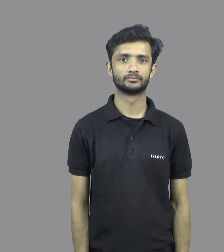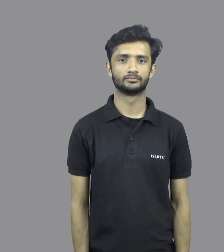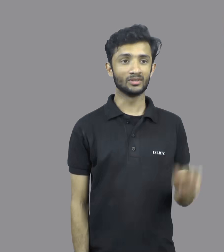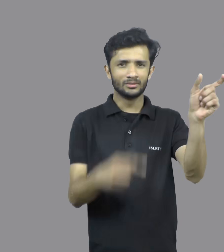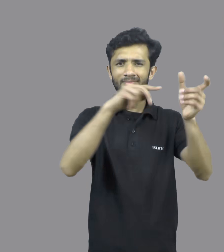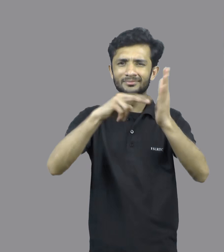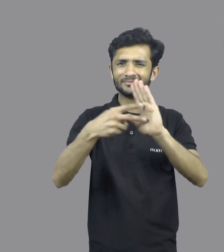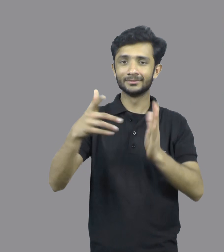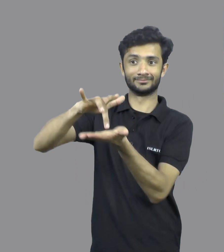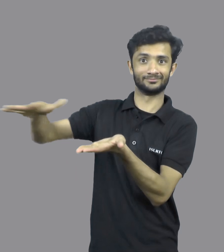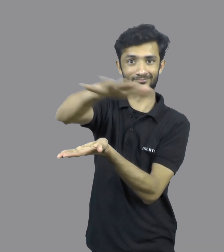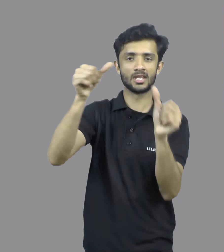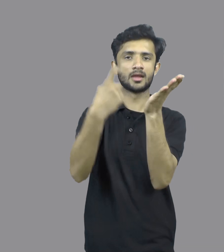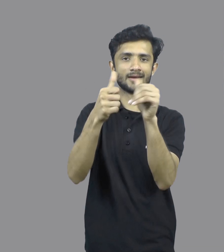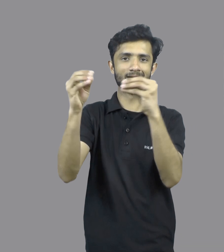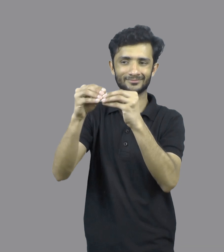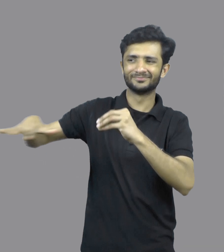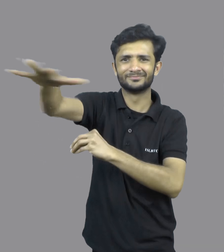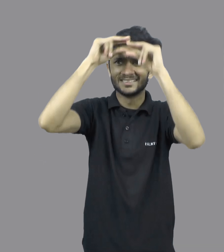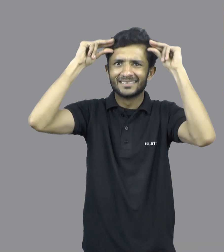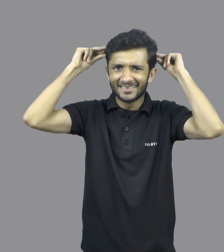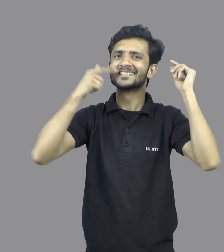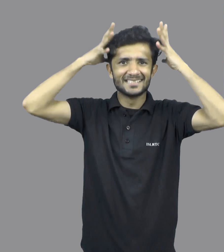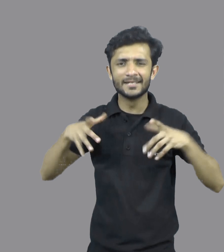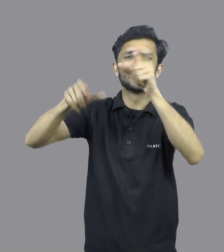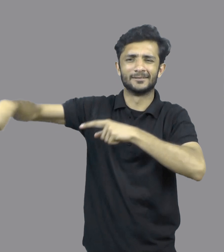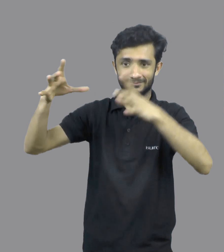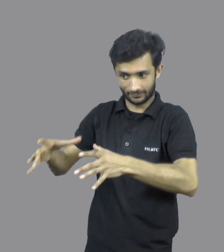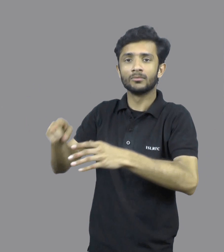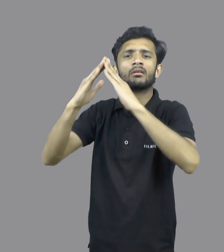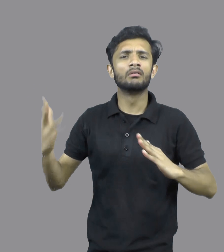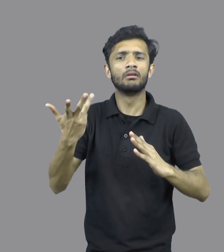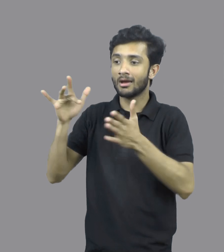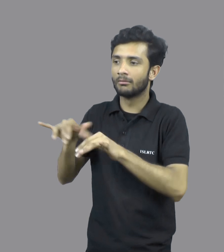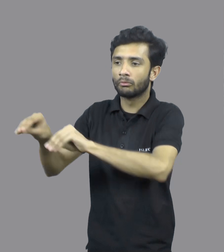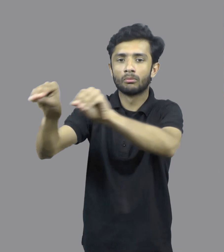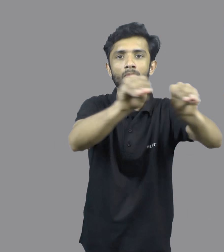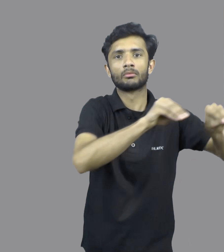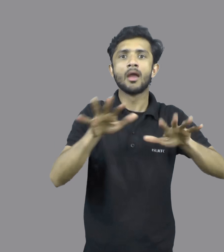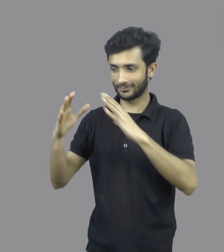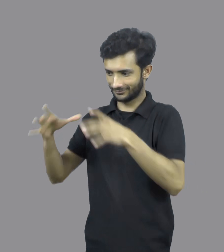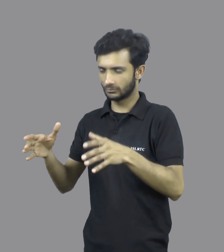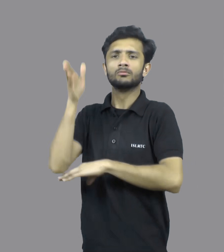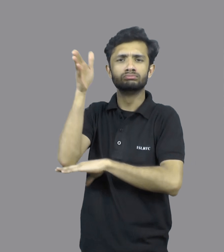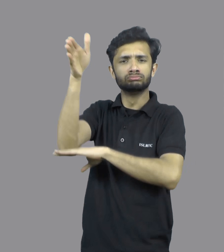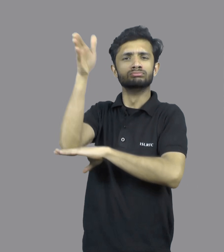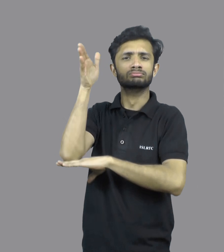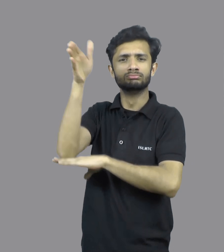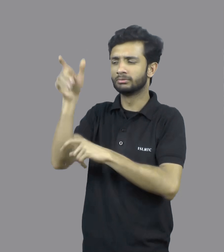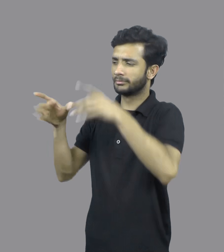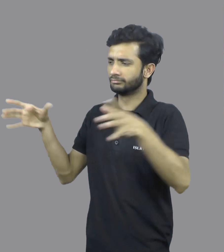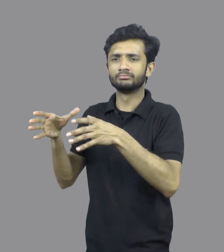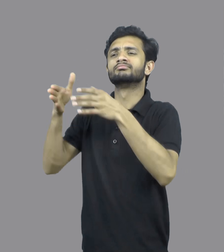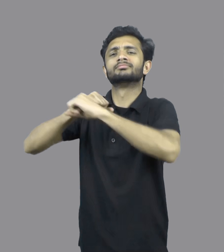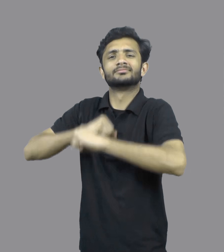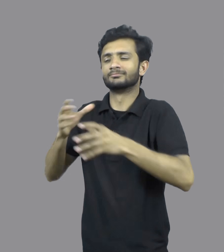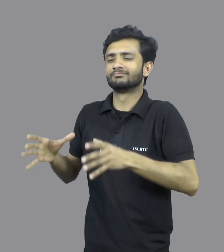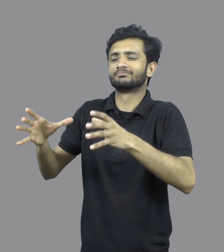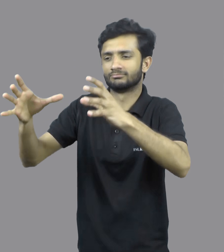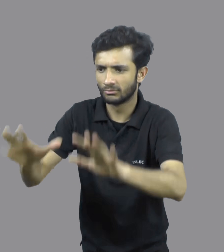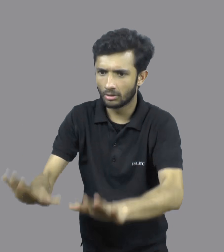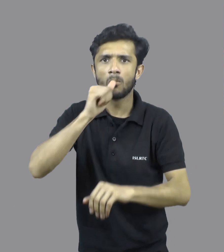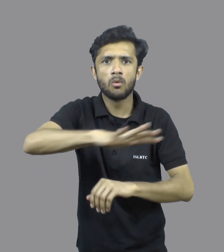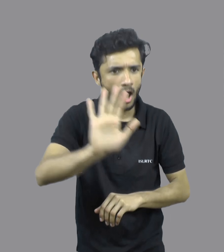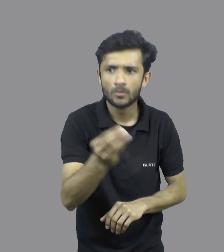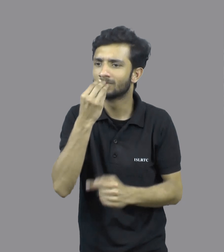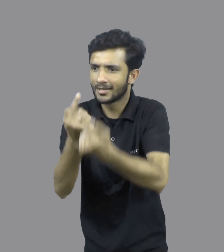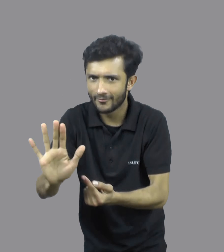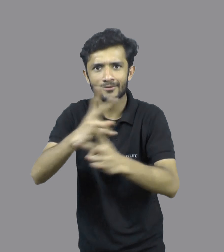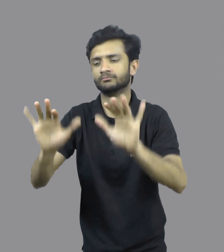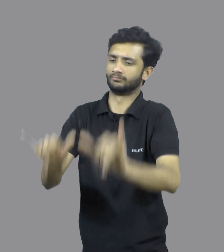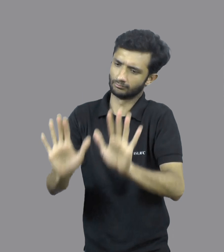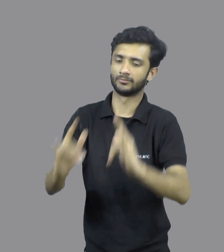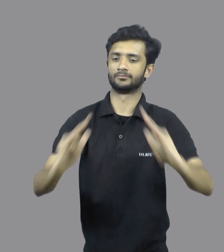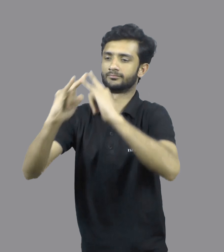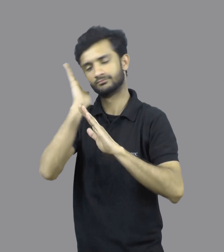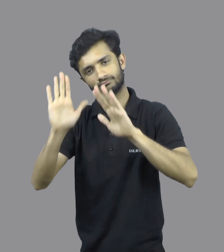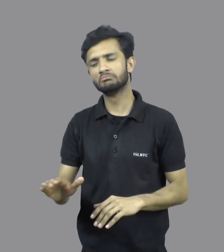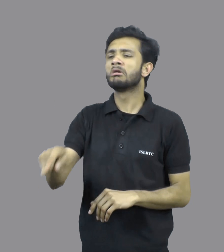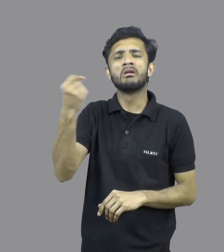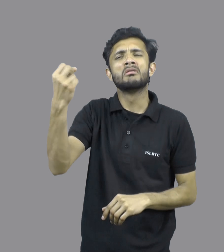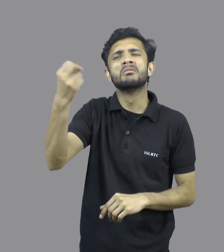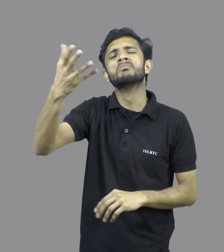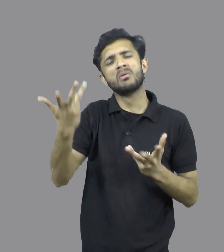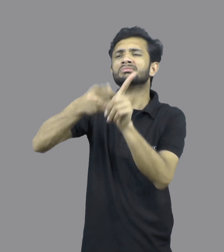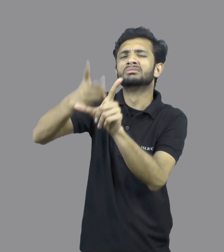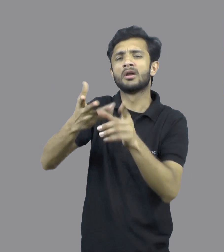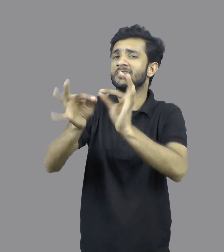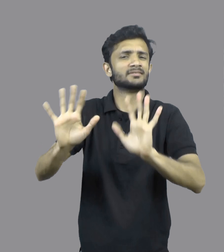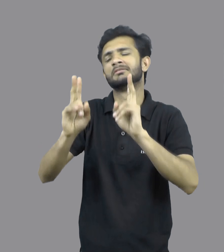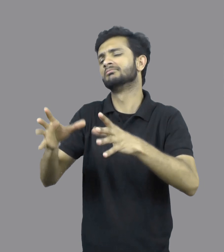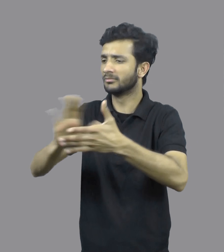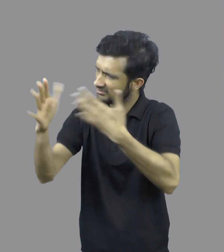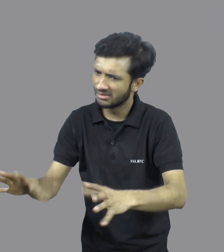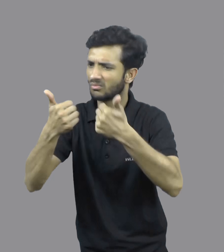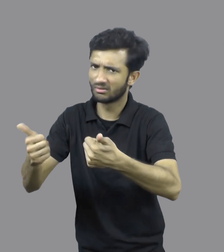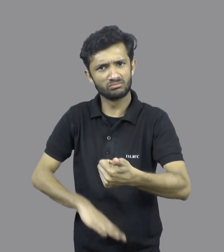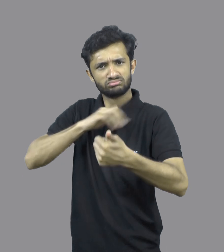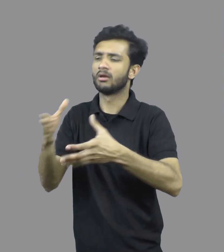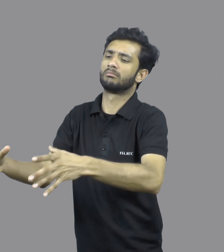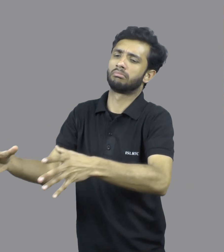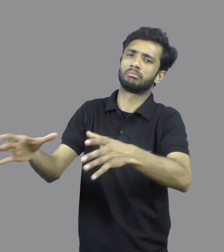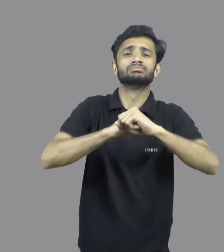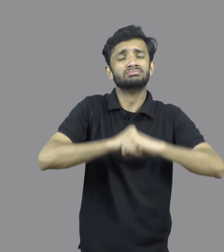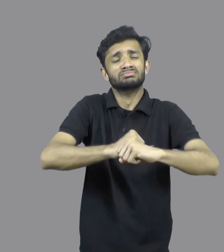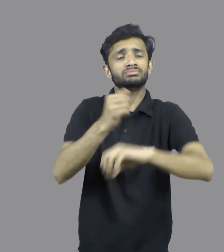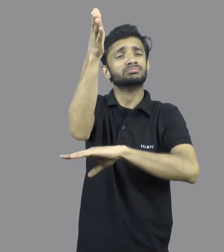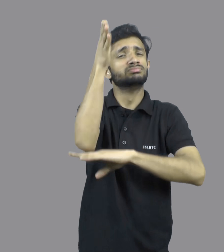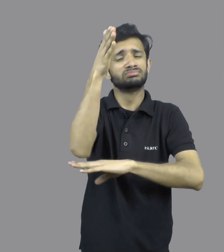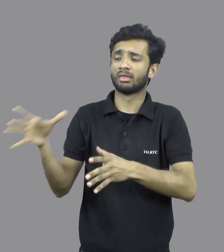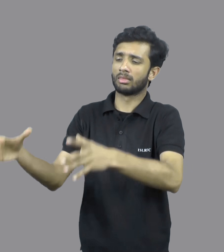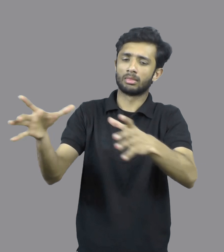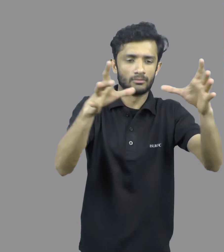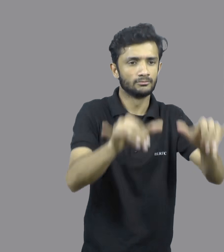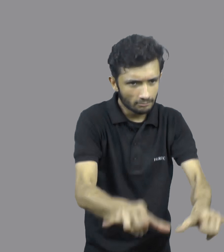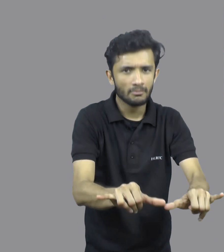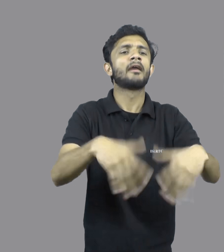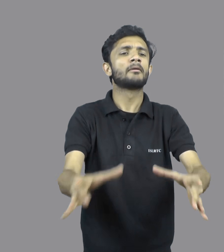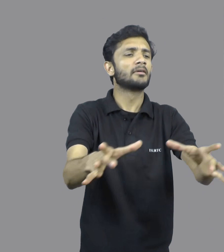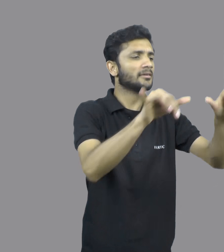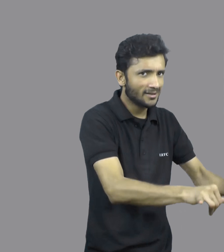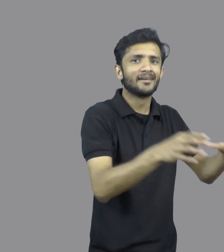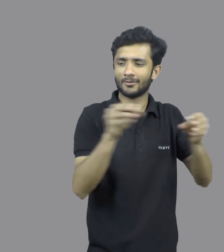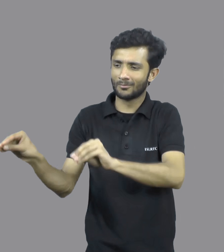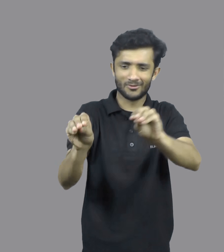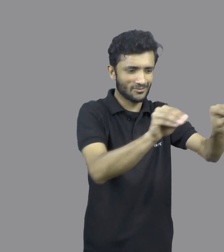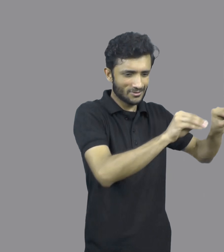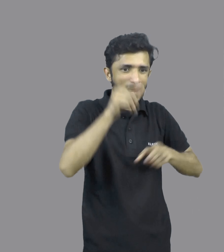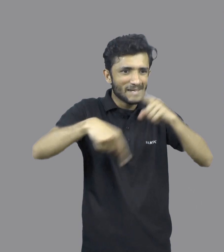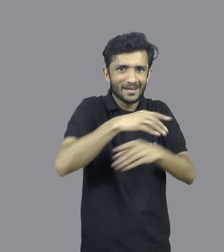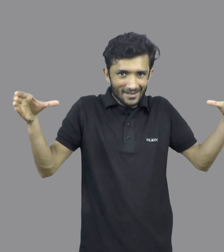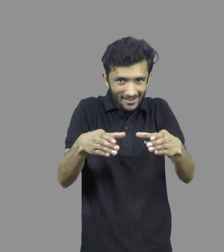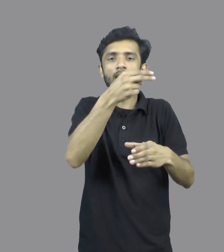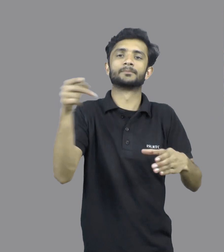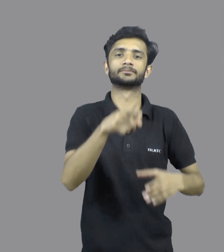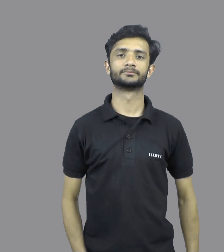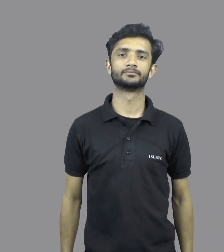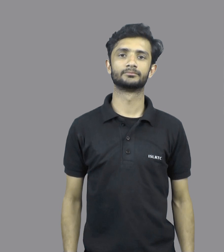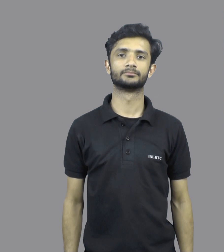Bedouins